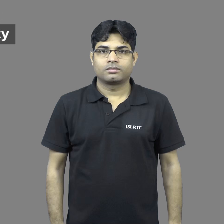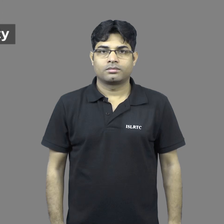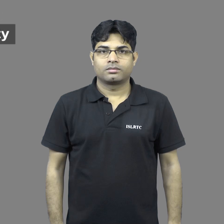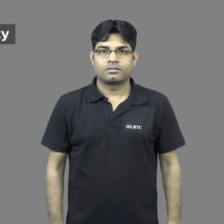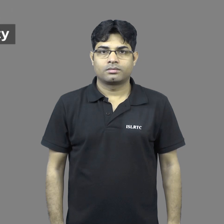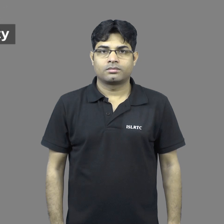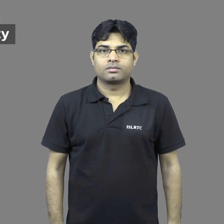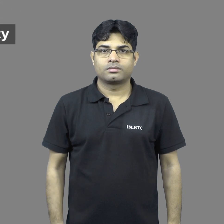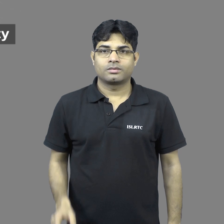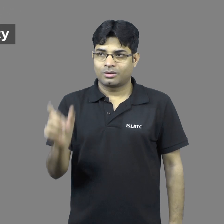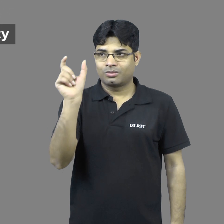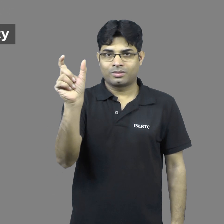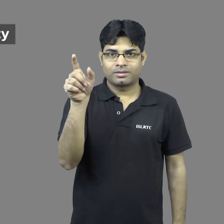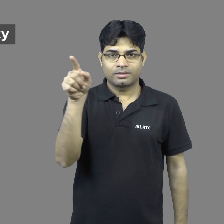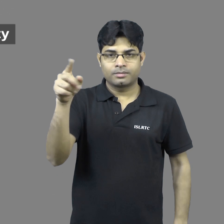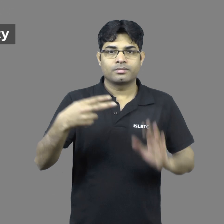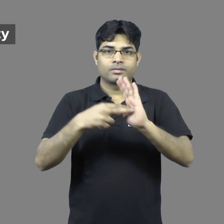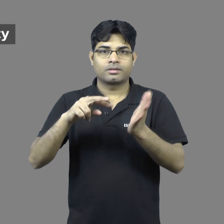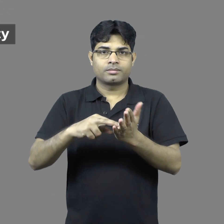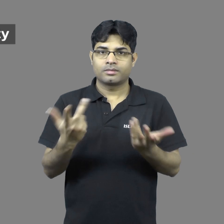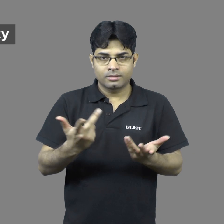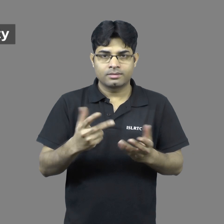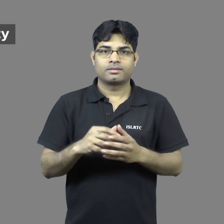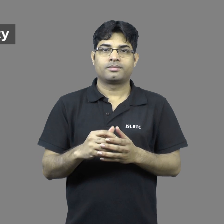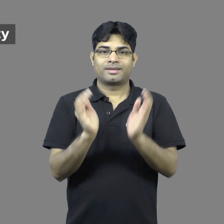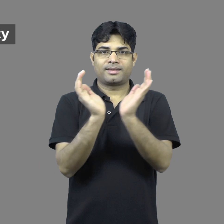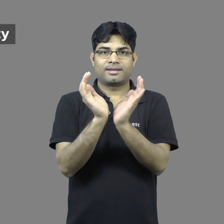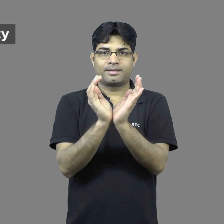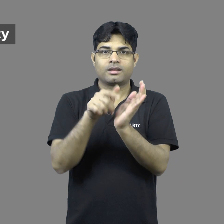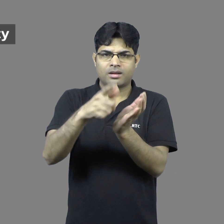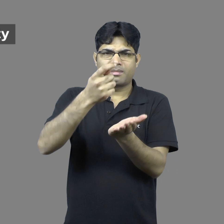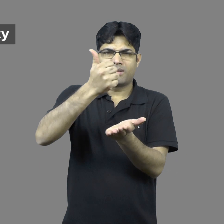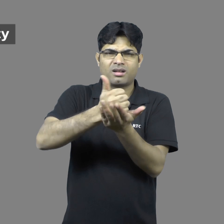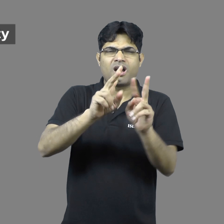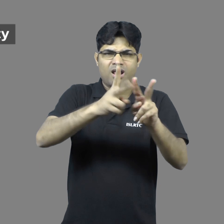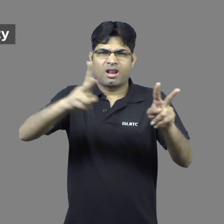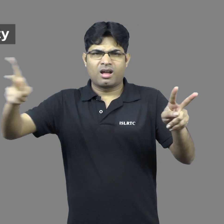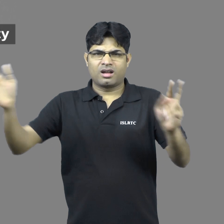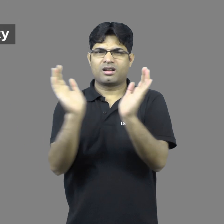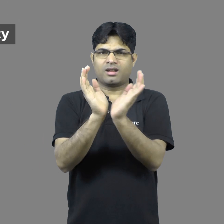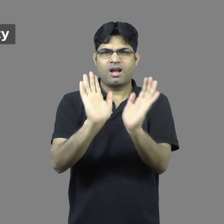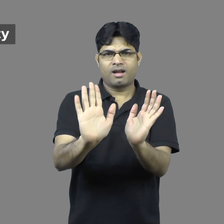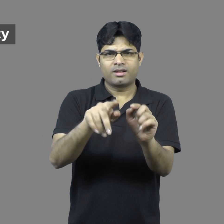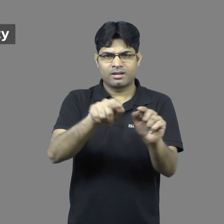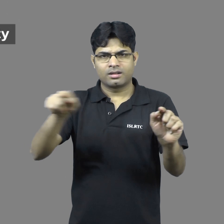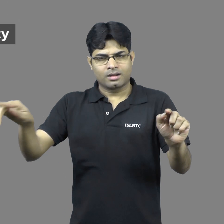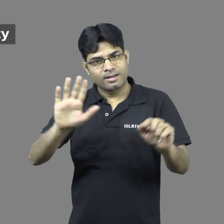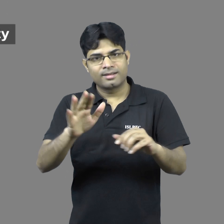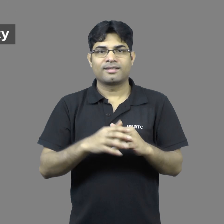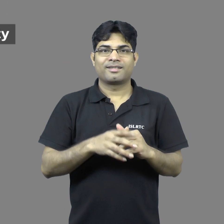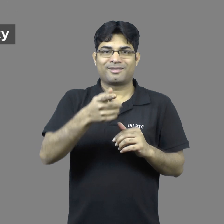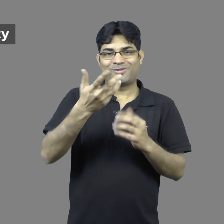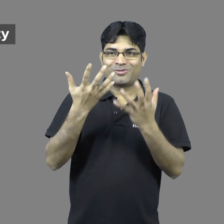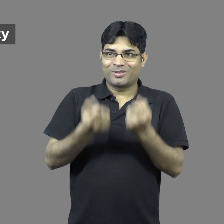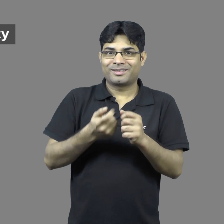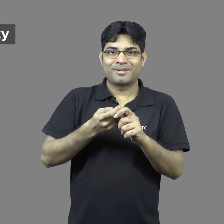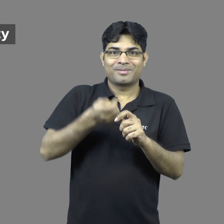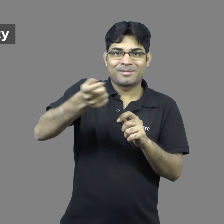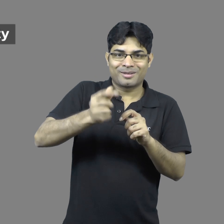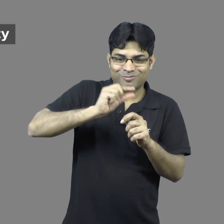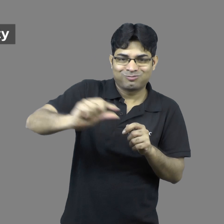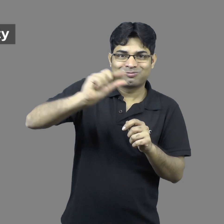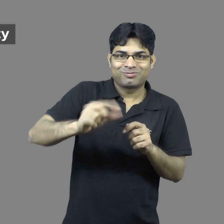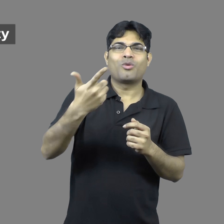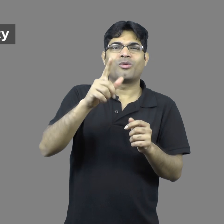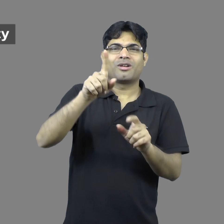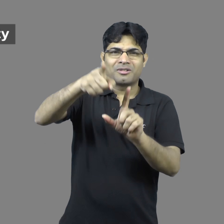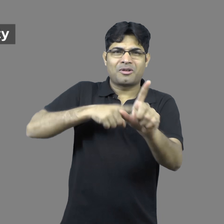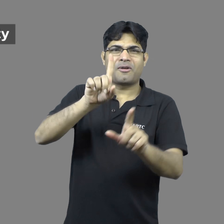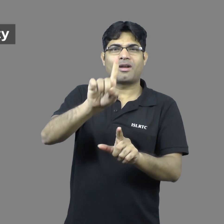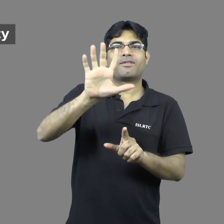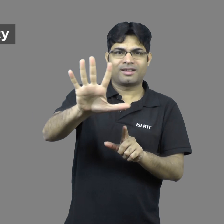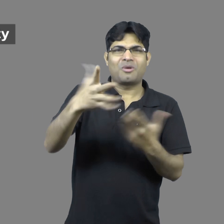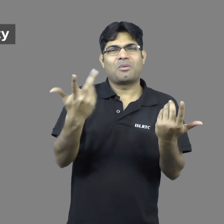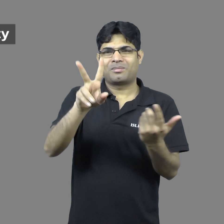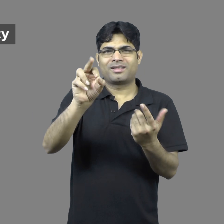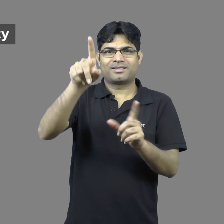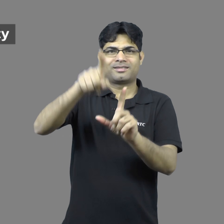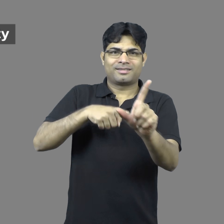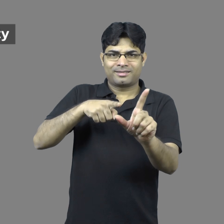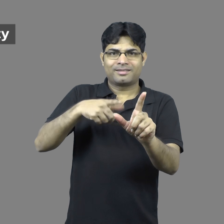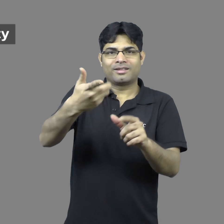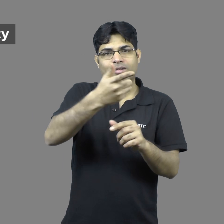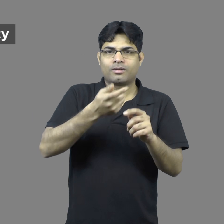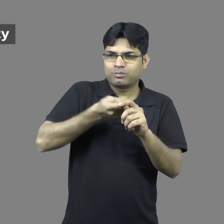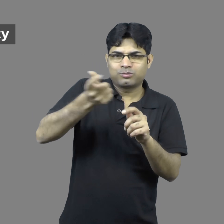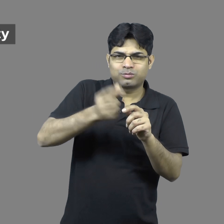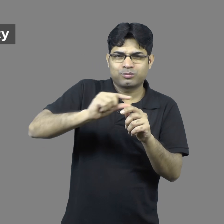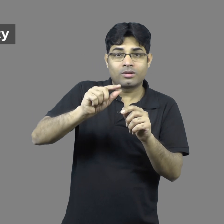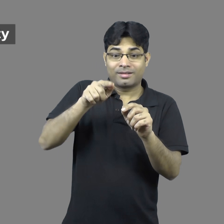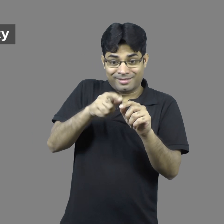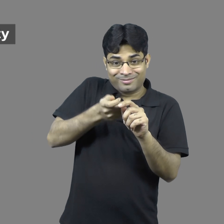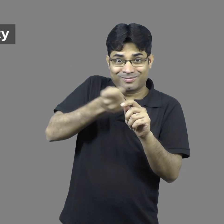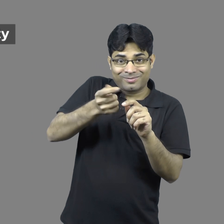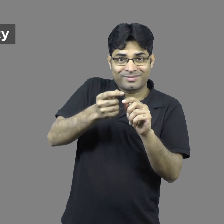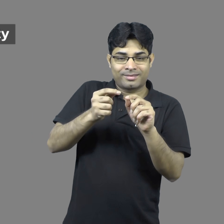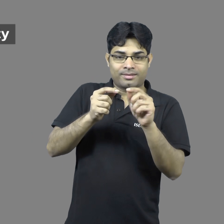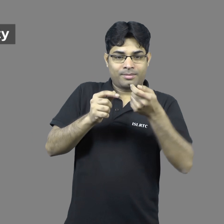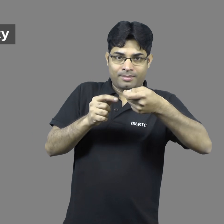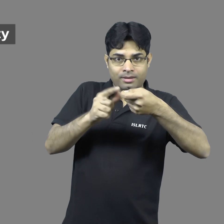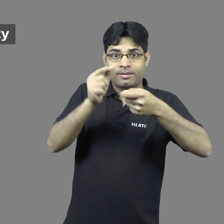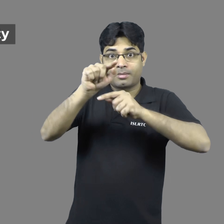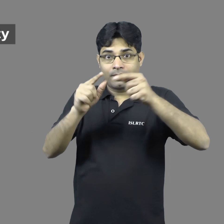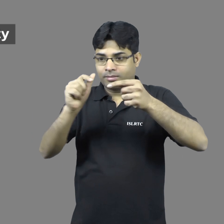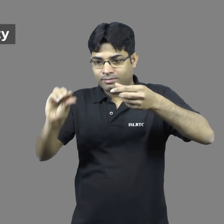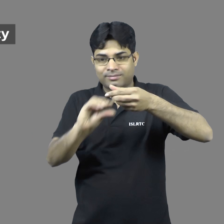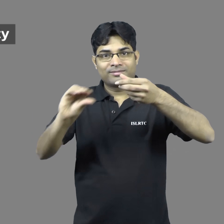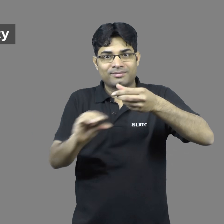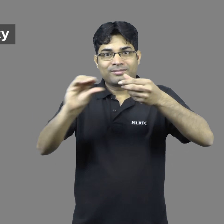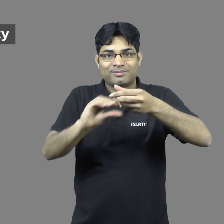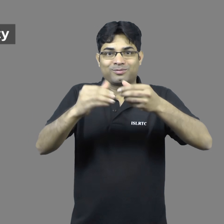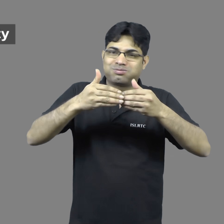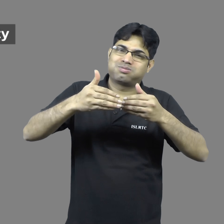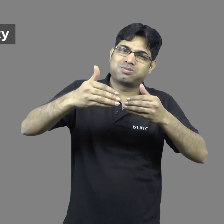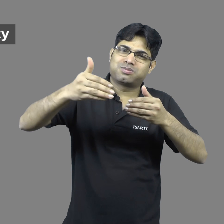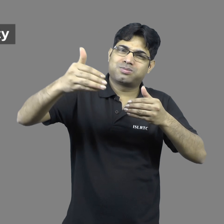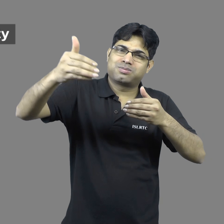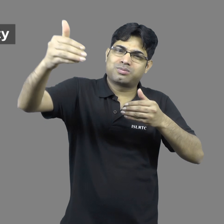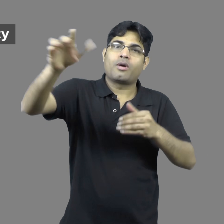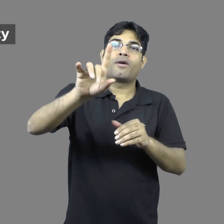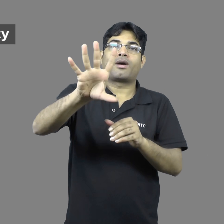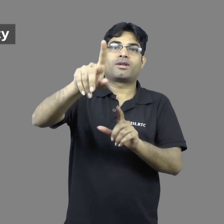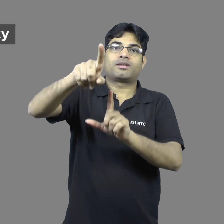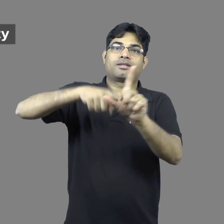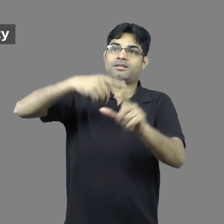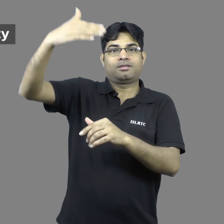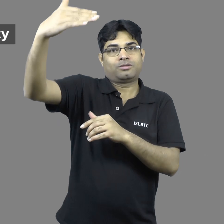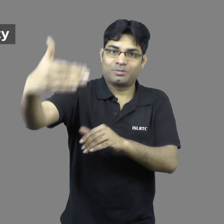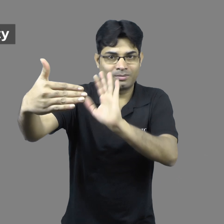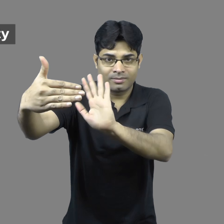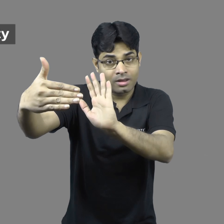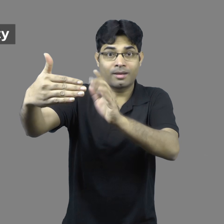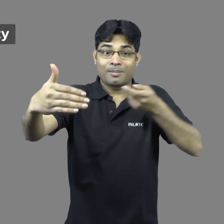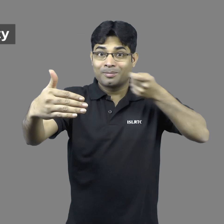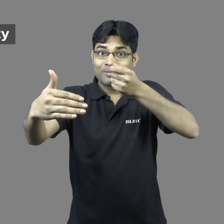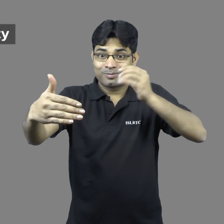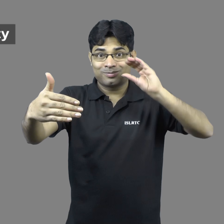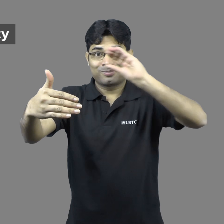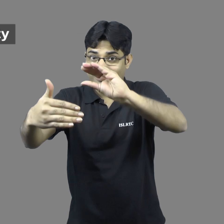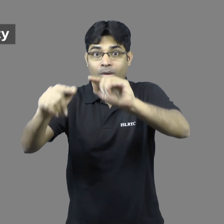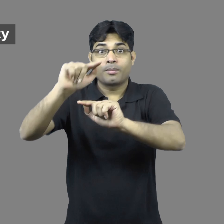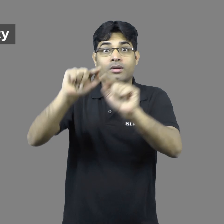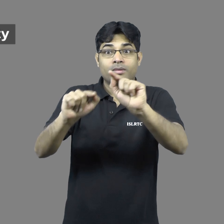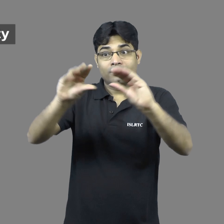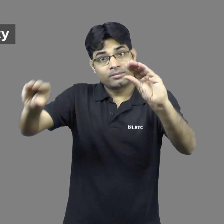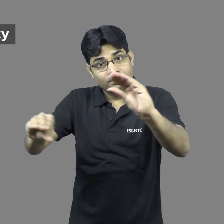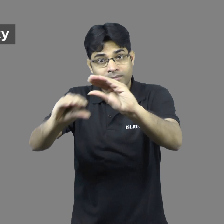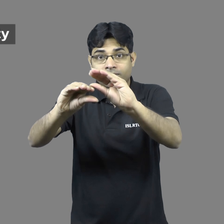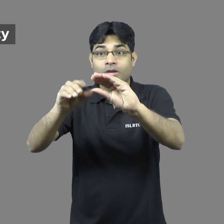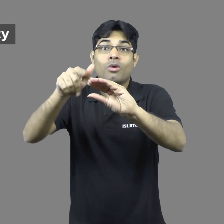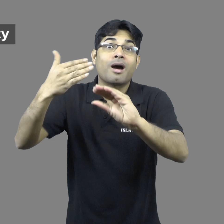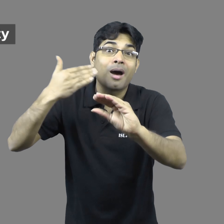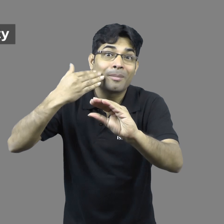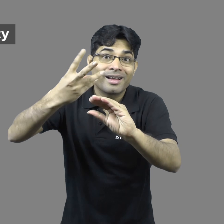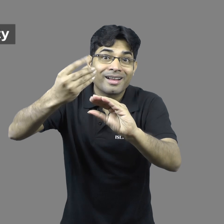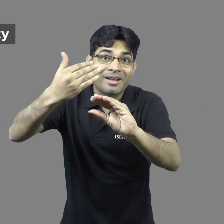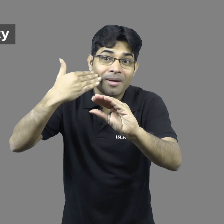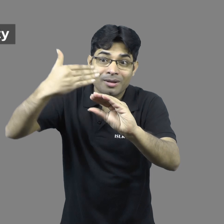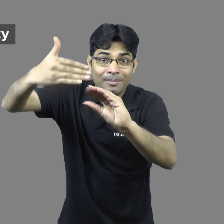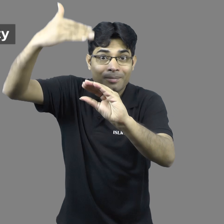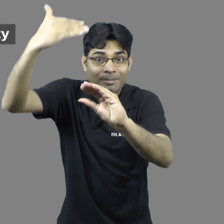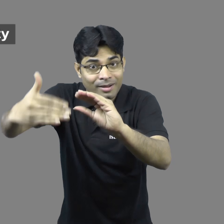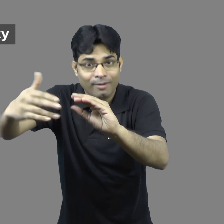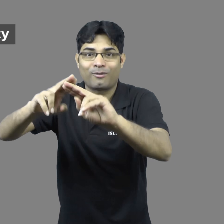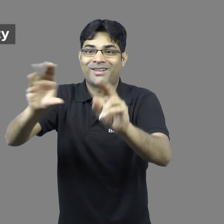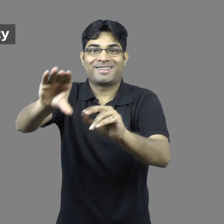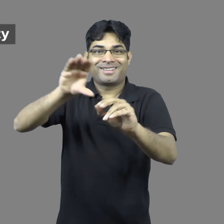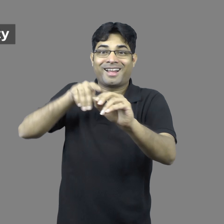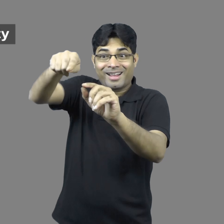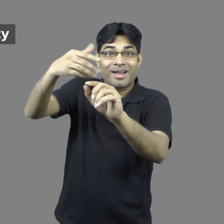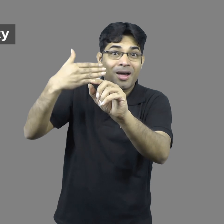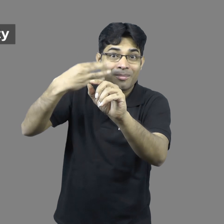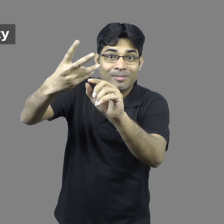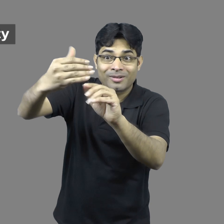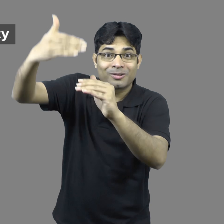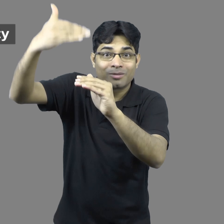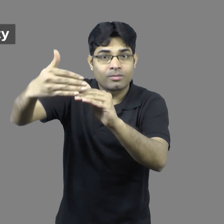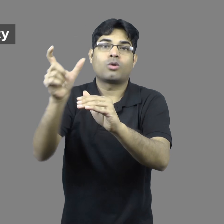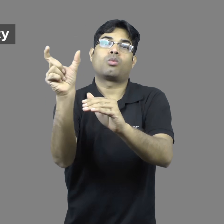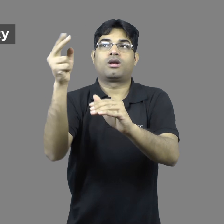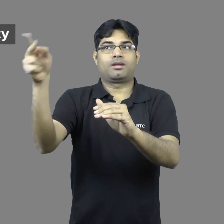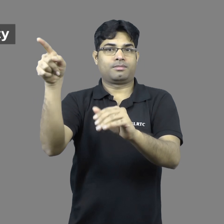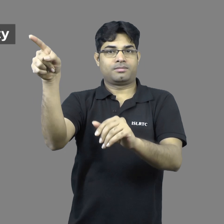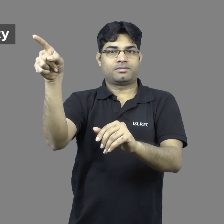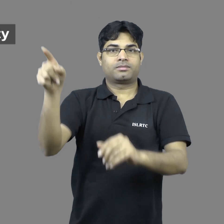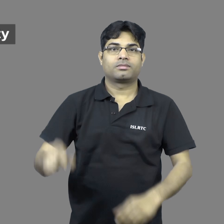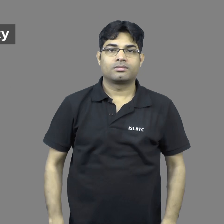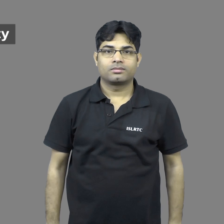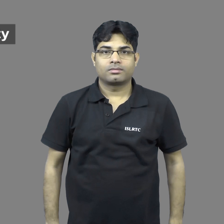Date of Maturity